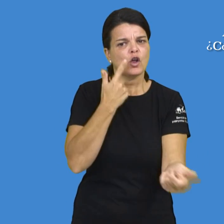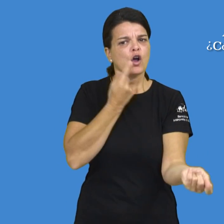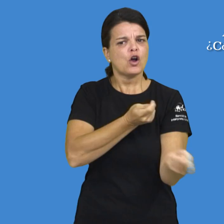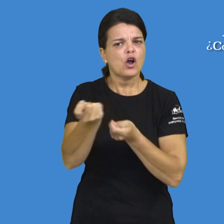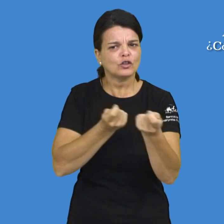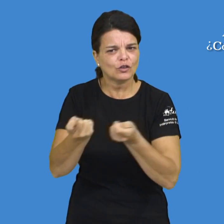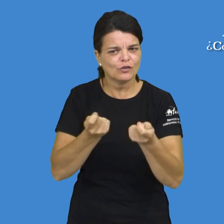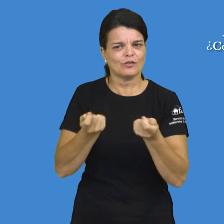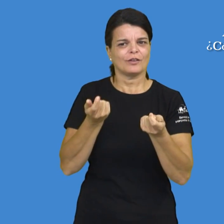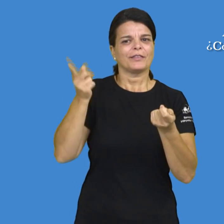control